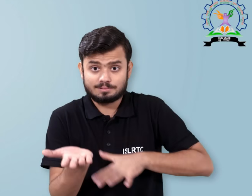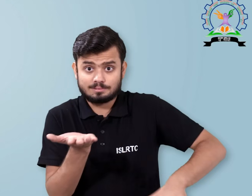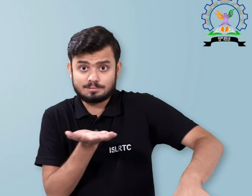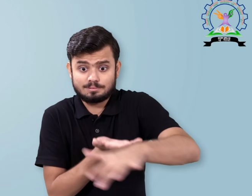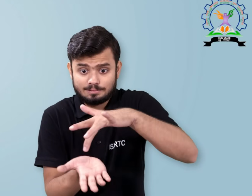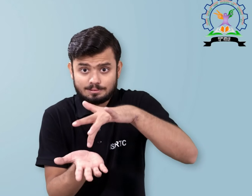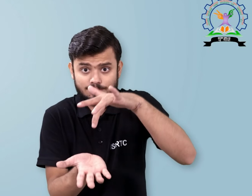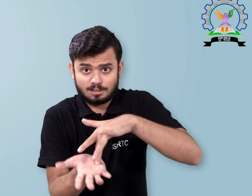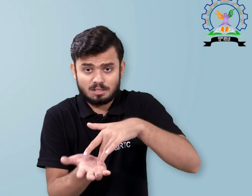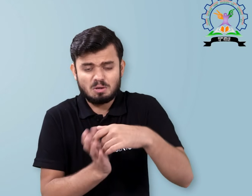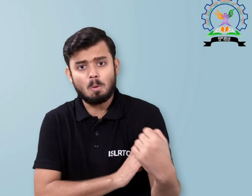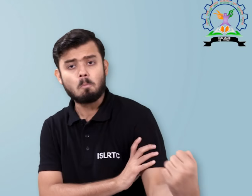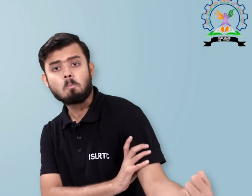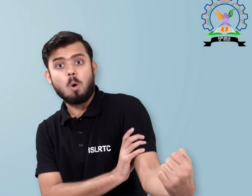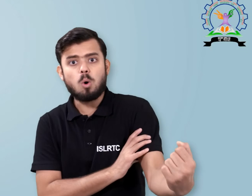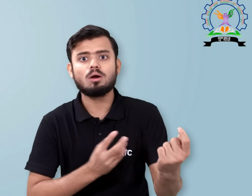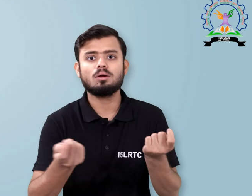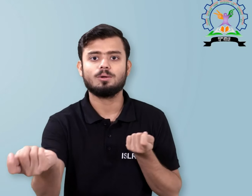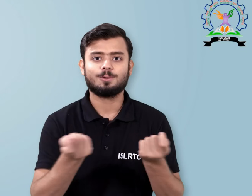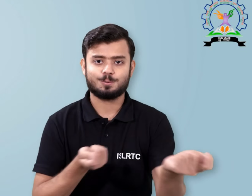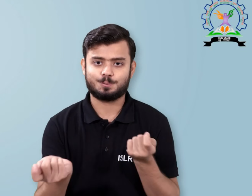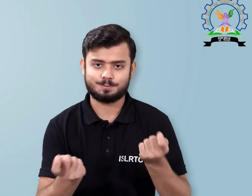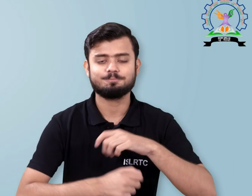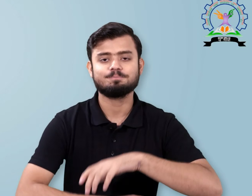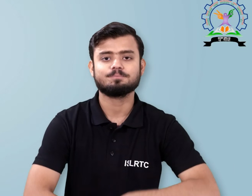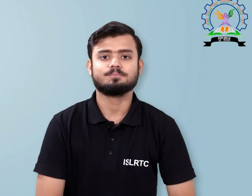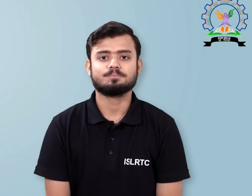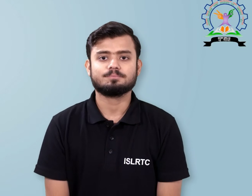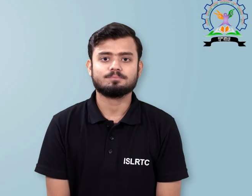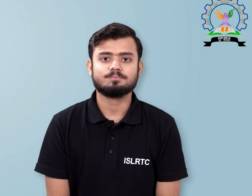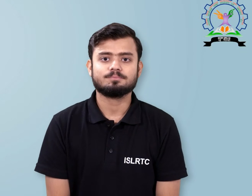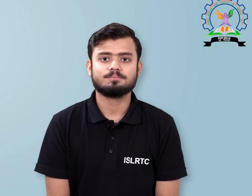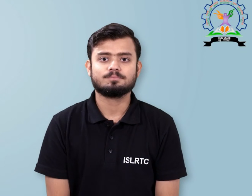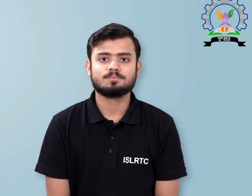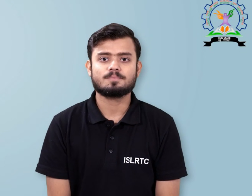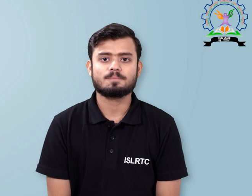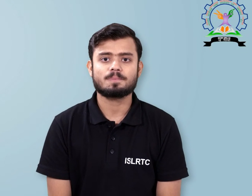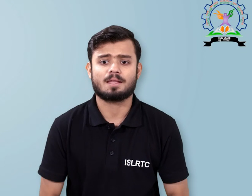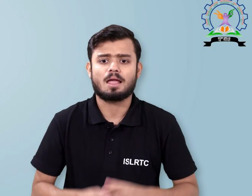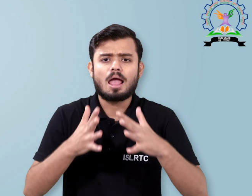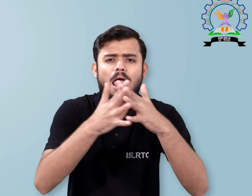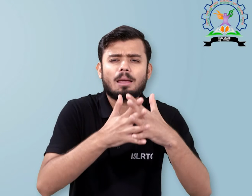Hegemony